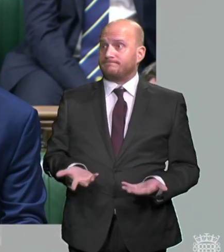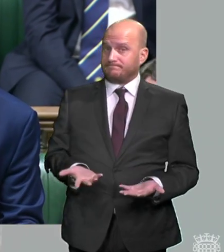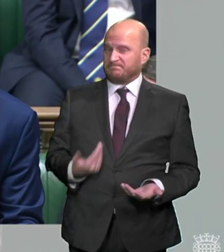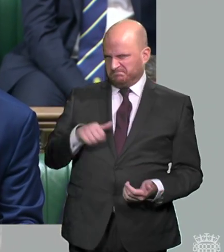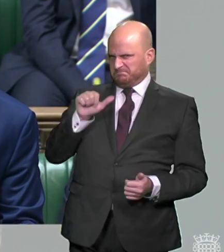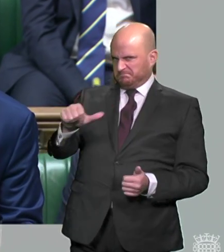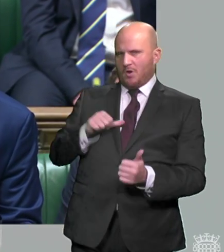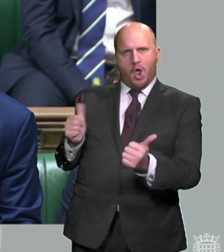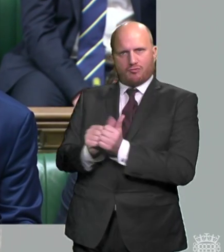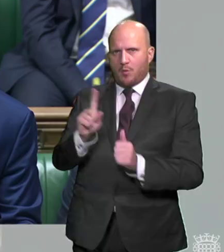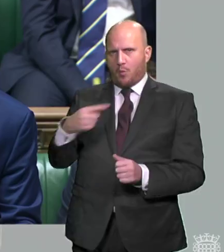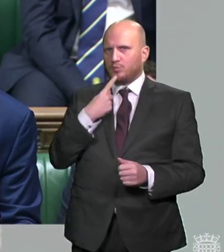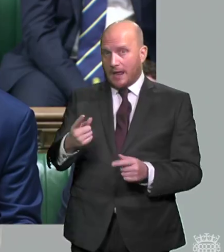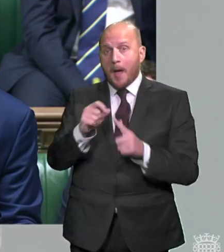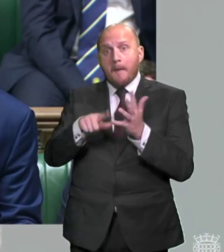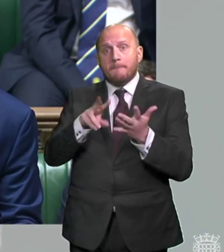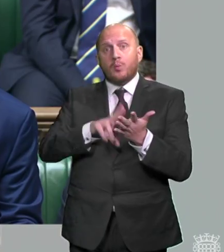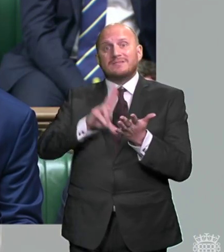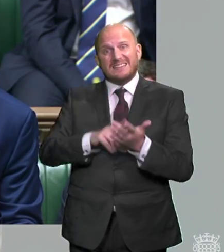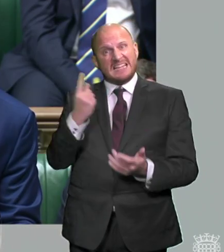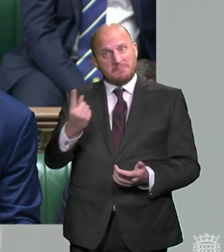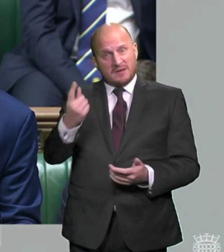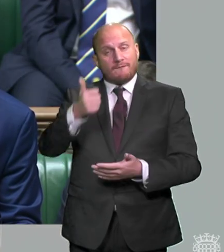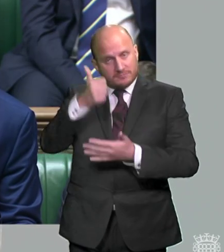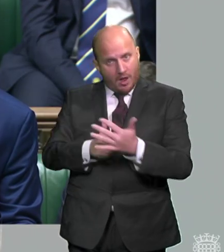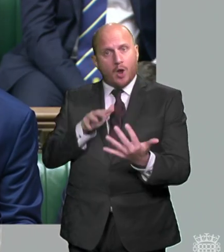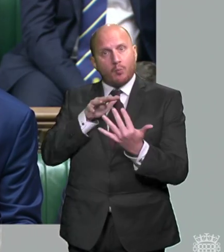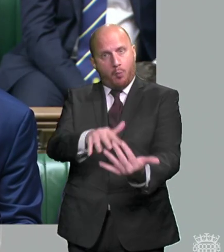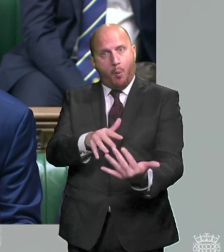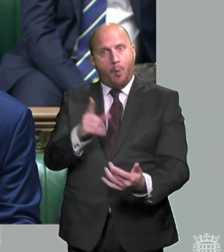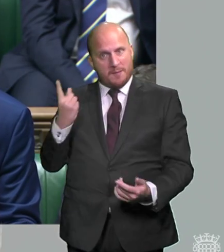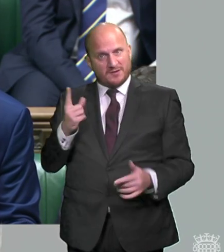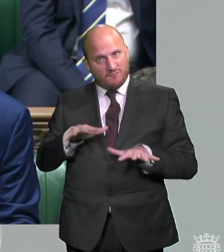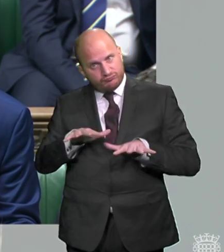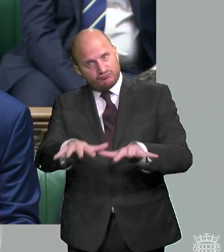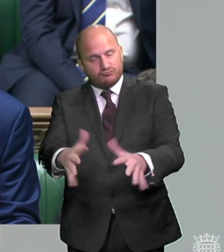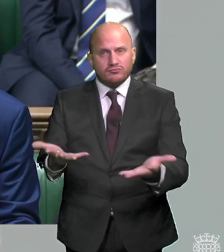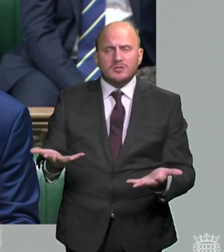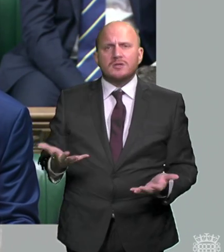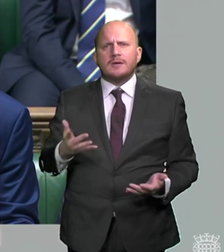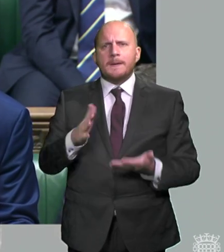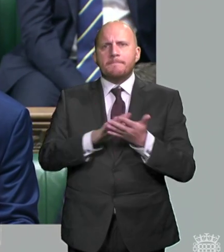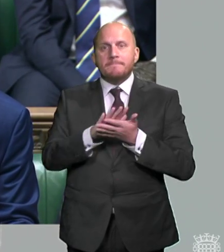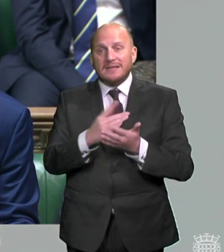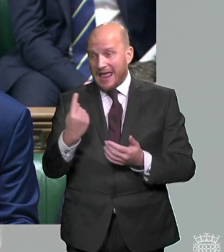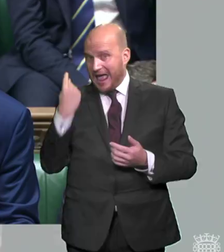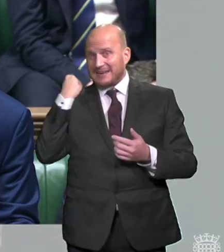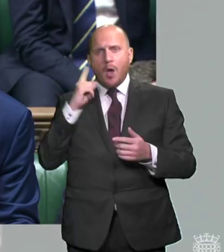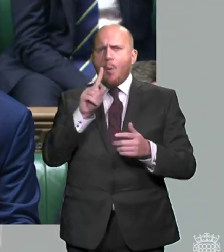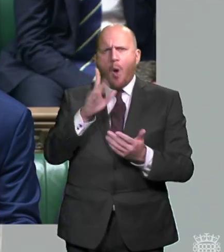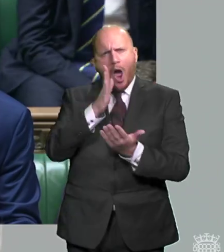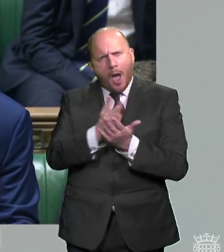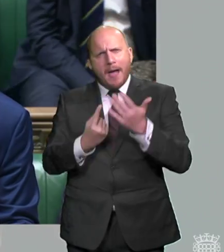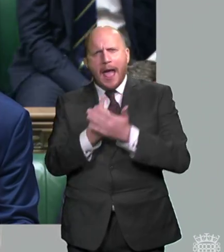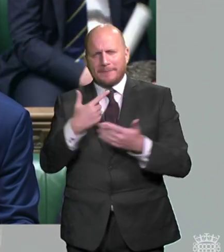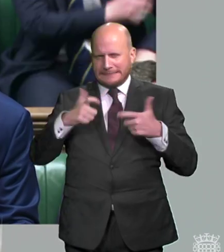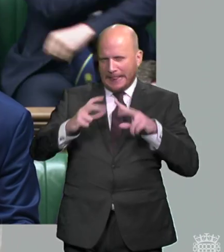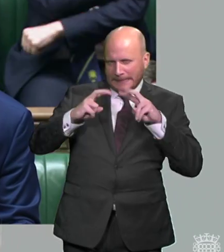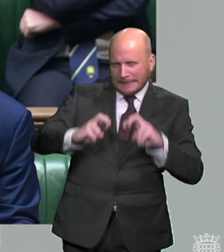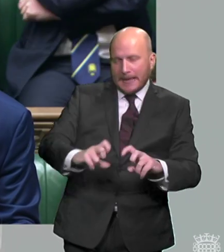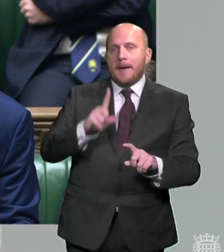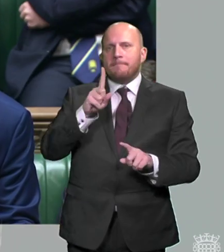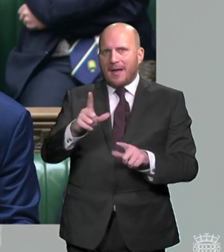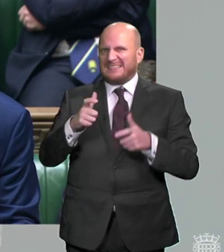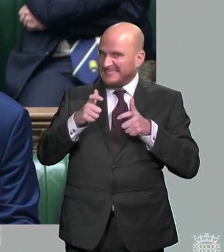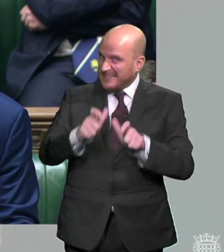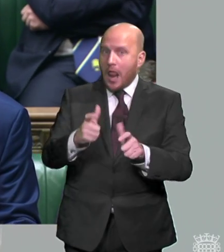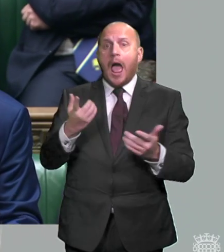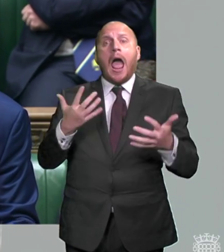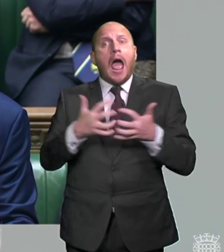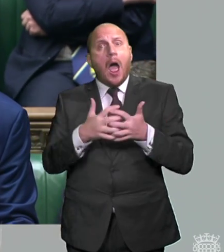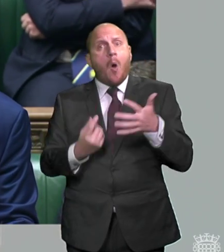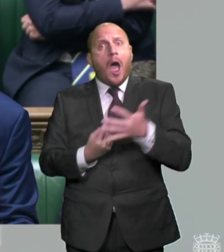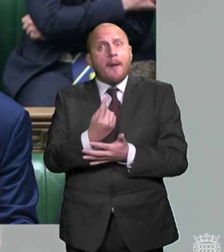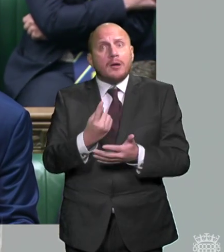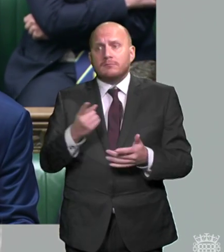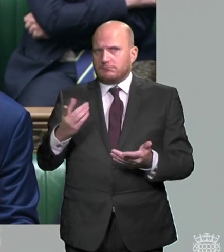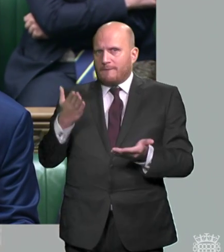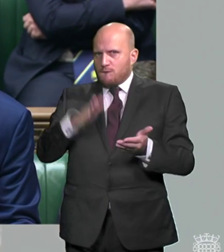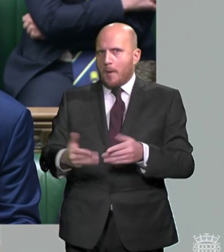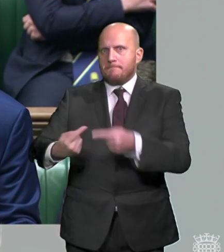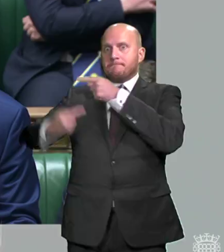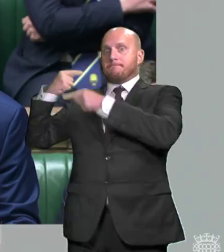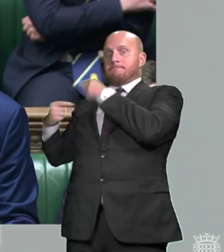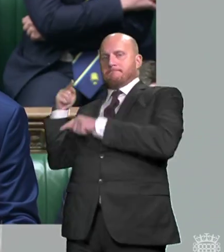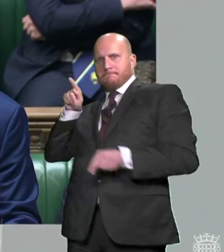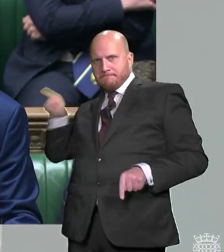President Putin started this war, and whatever determination is made in relation to the events yesterday, they result whether directly or indirectly from the unlawful aggression perpetrated by the Russian Government.